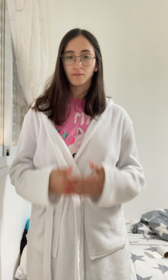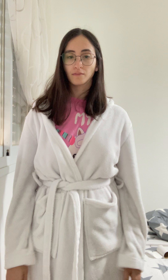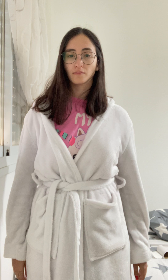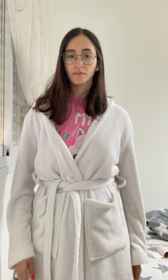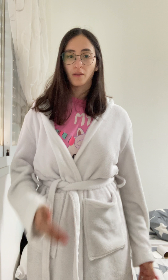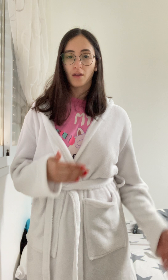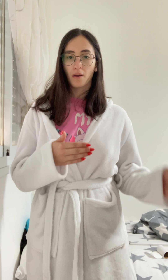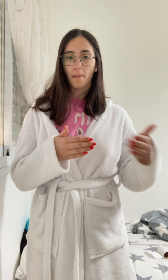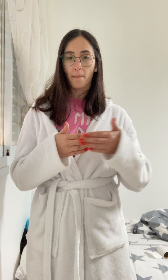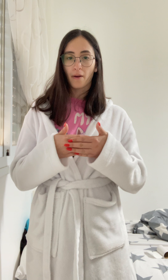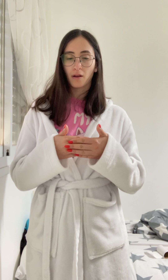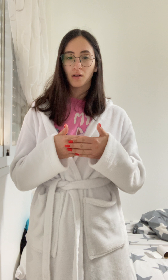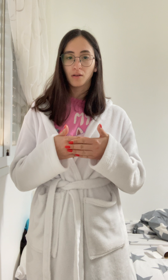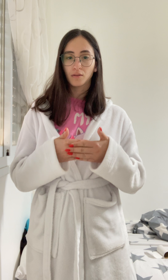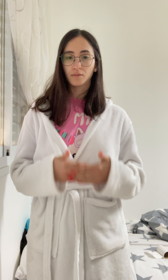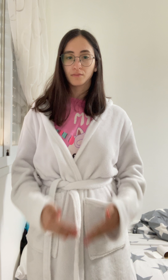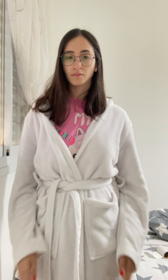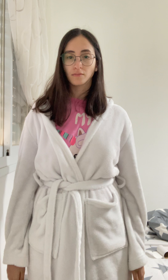בעל